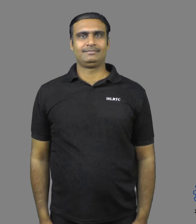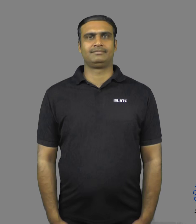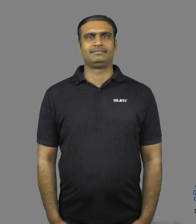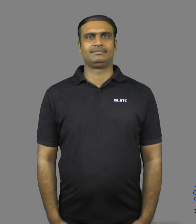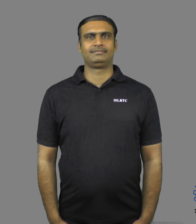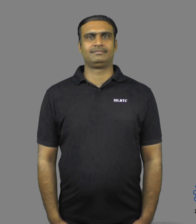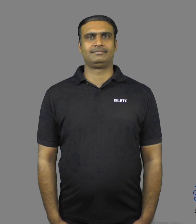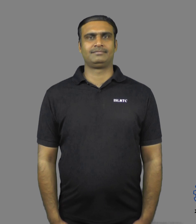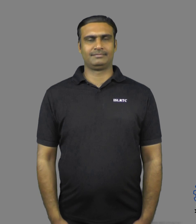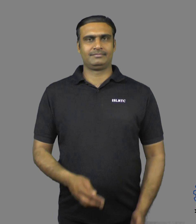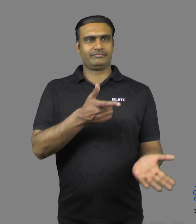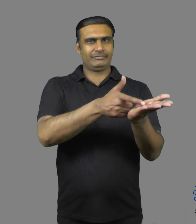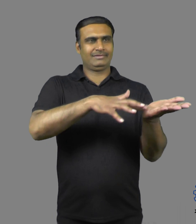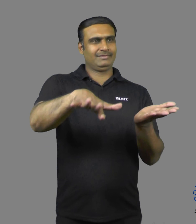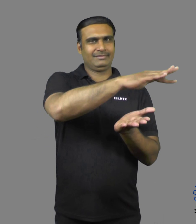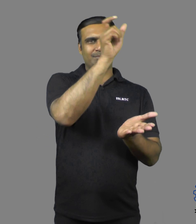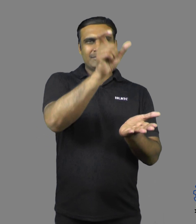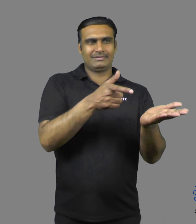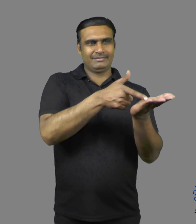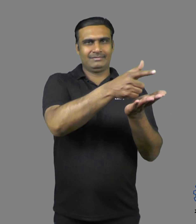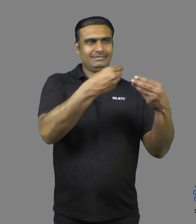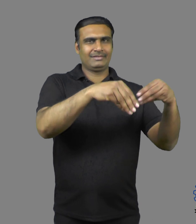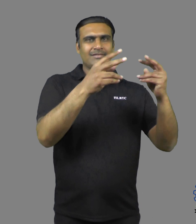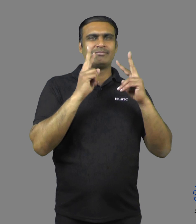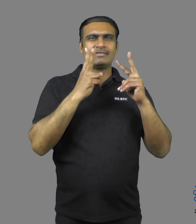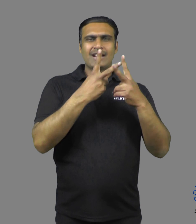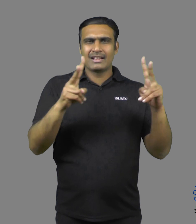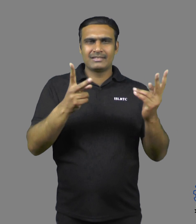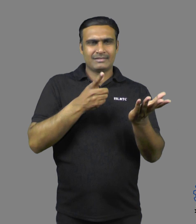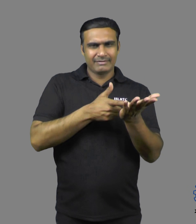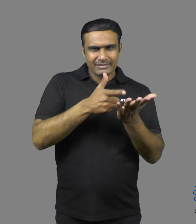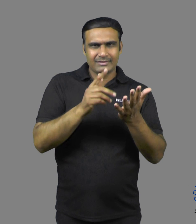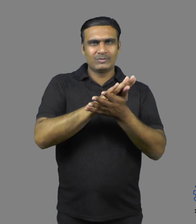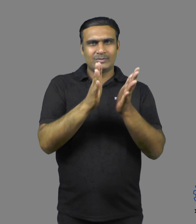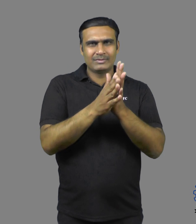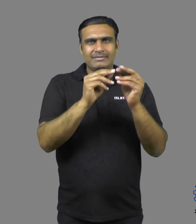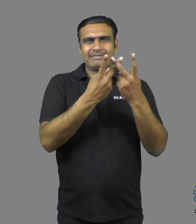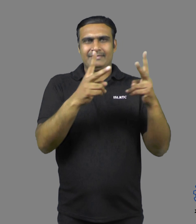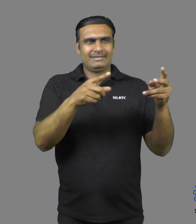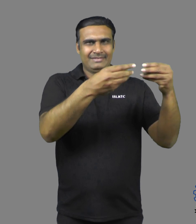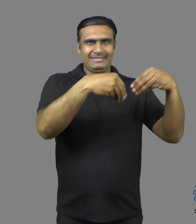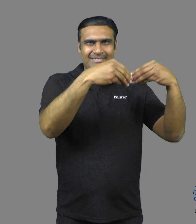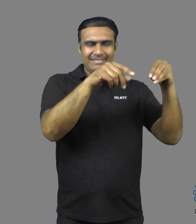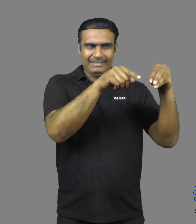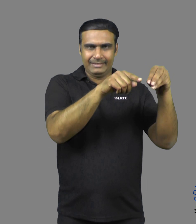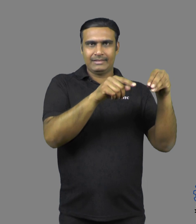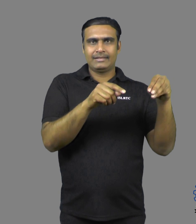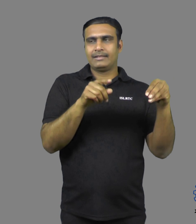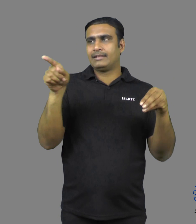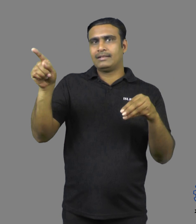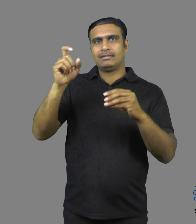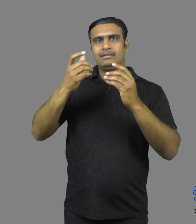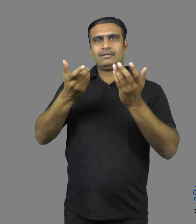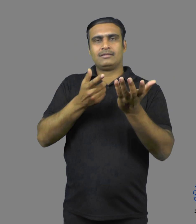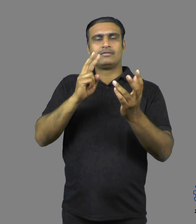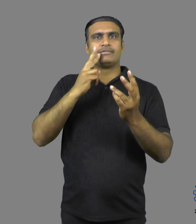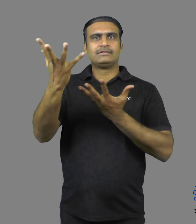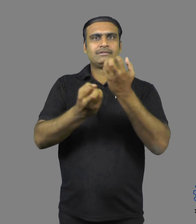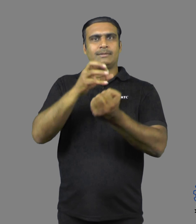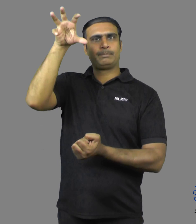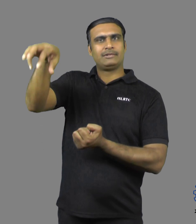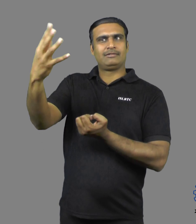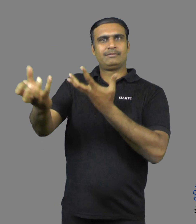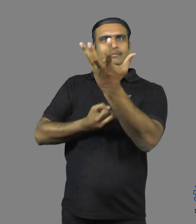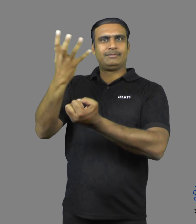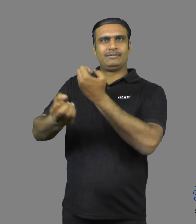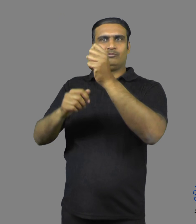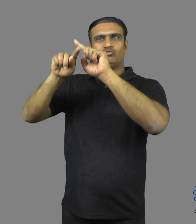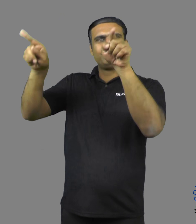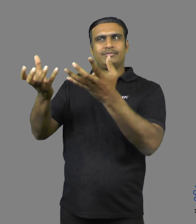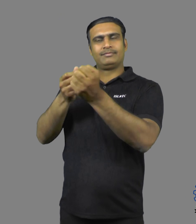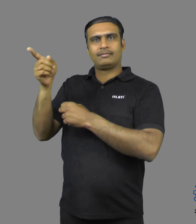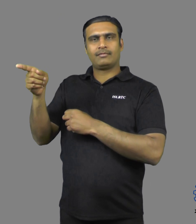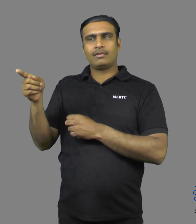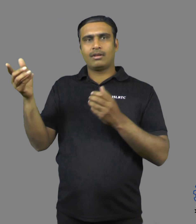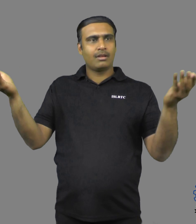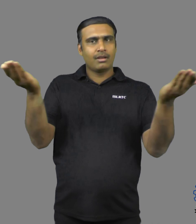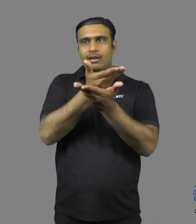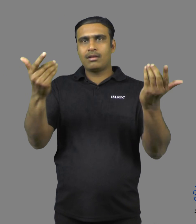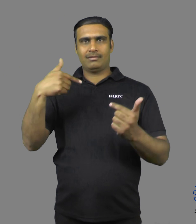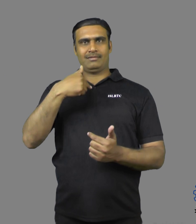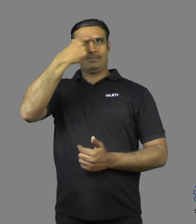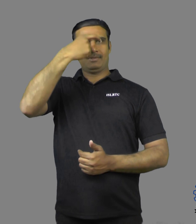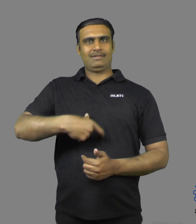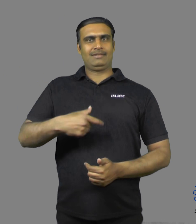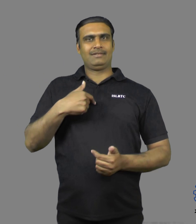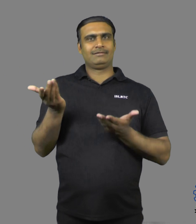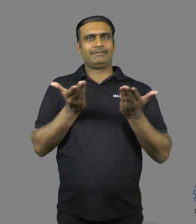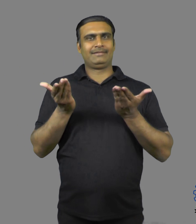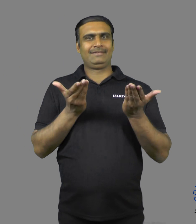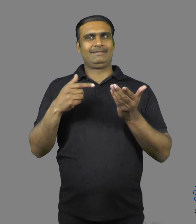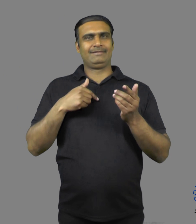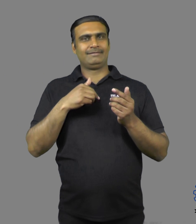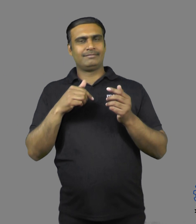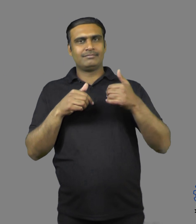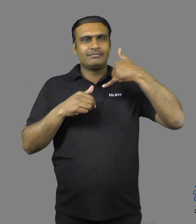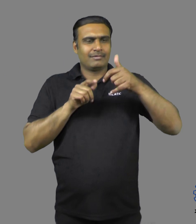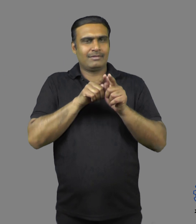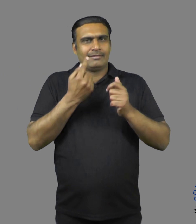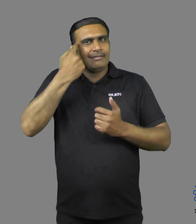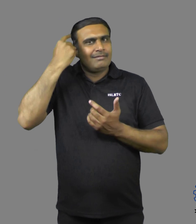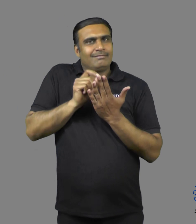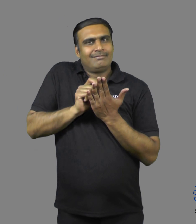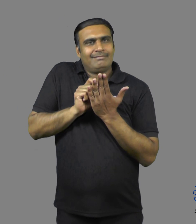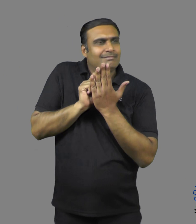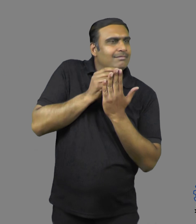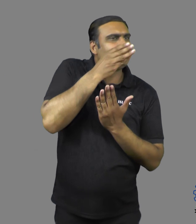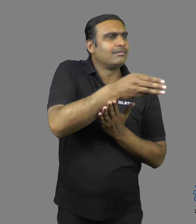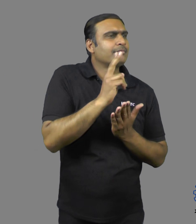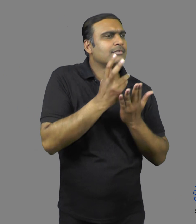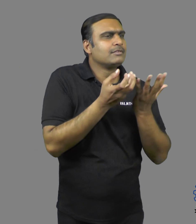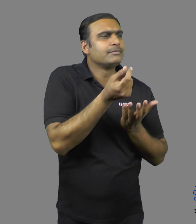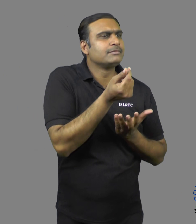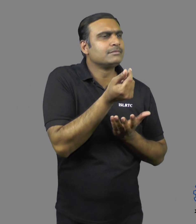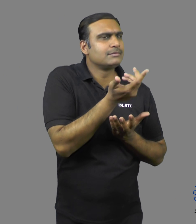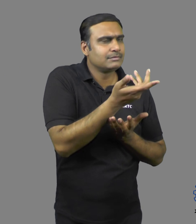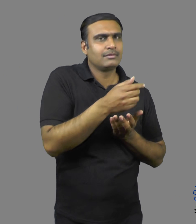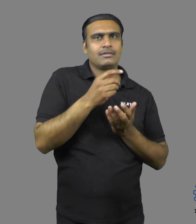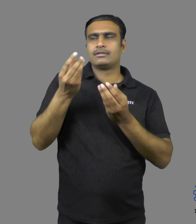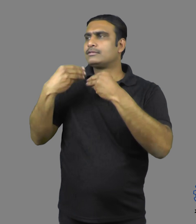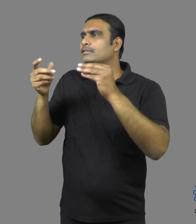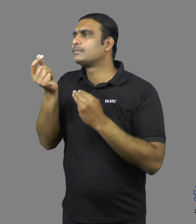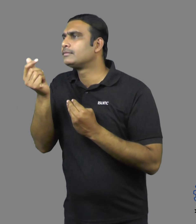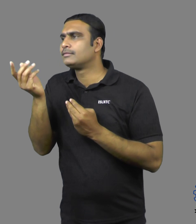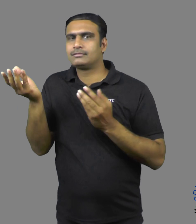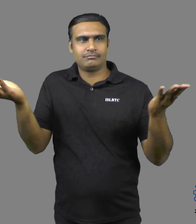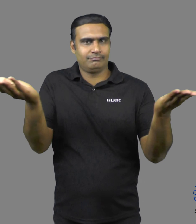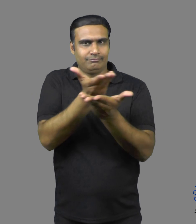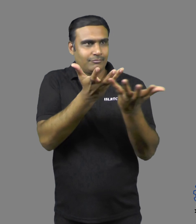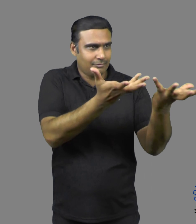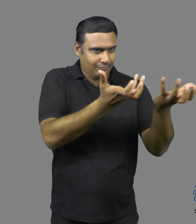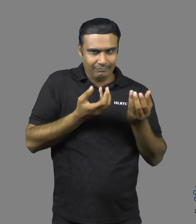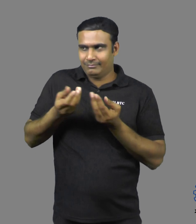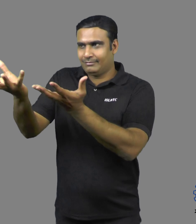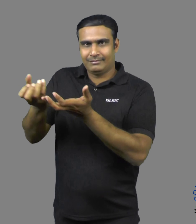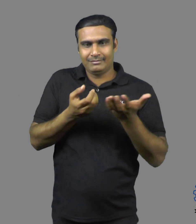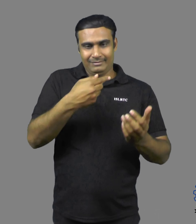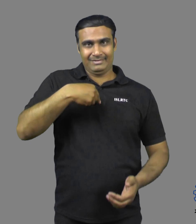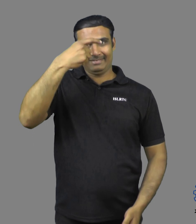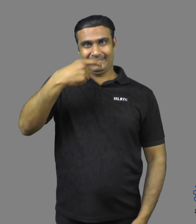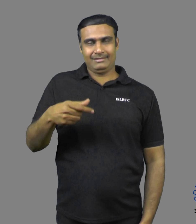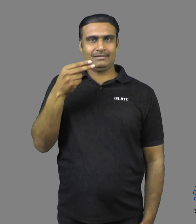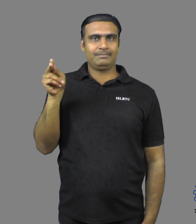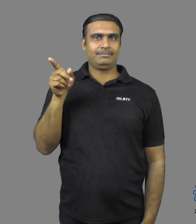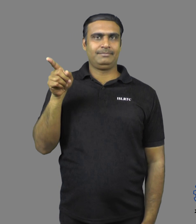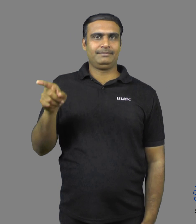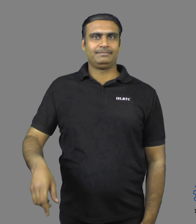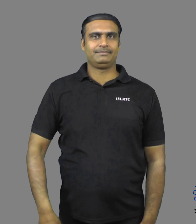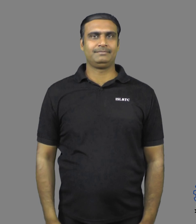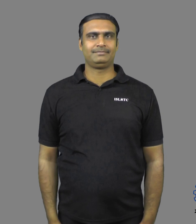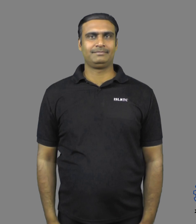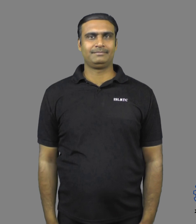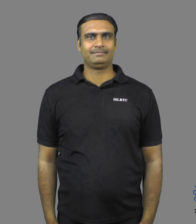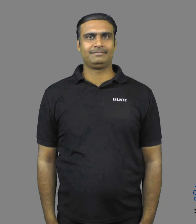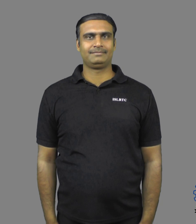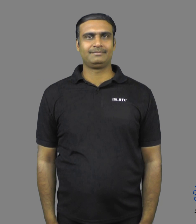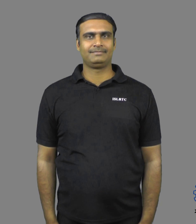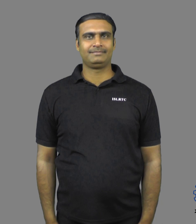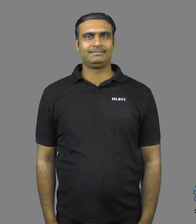Broker